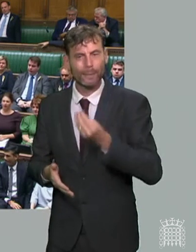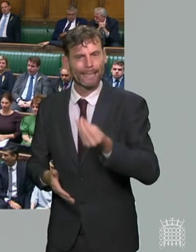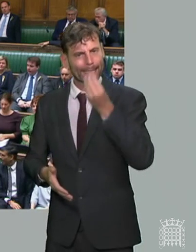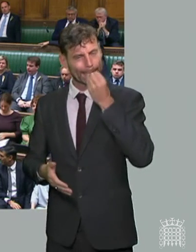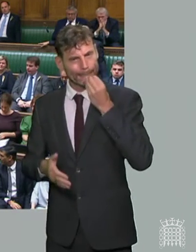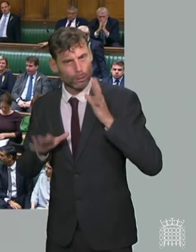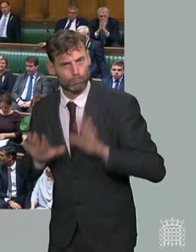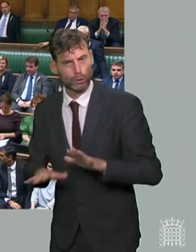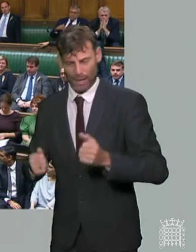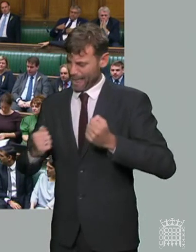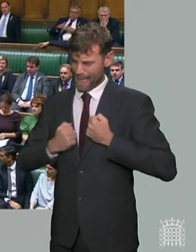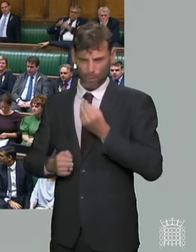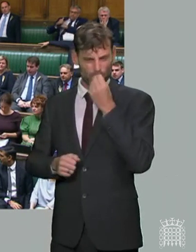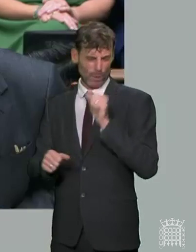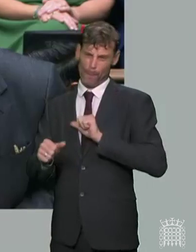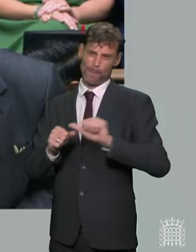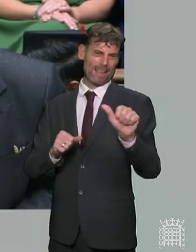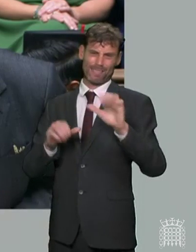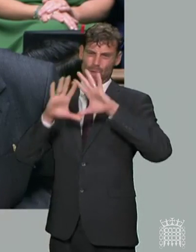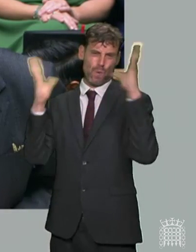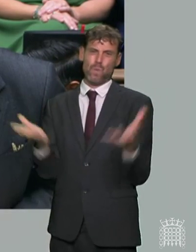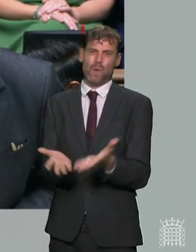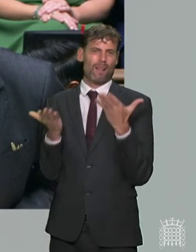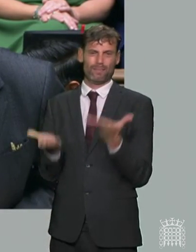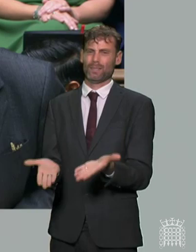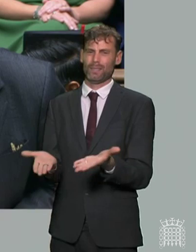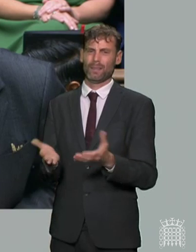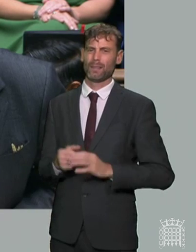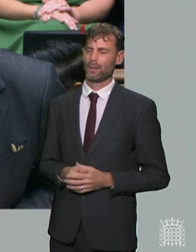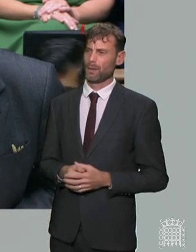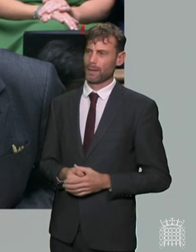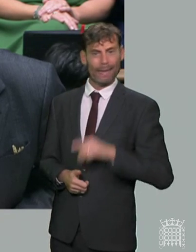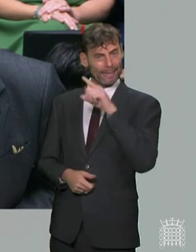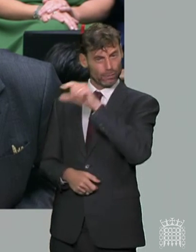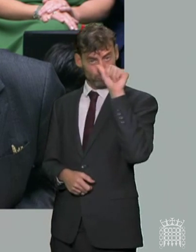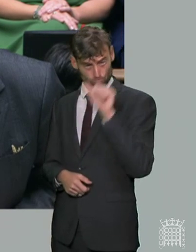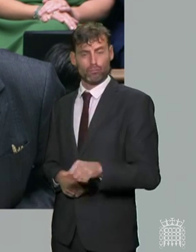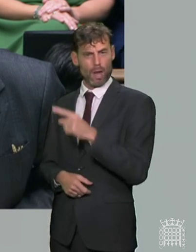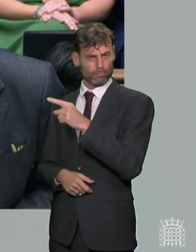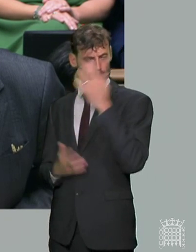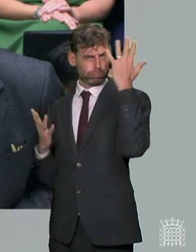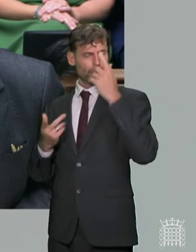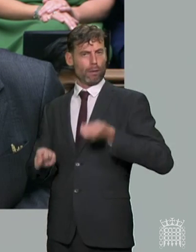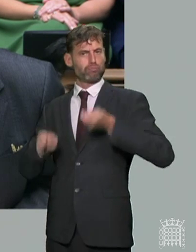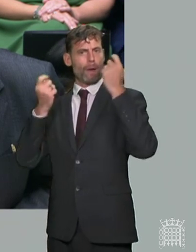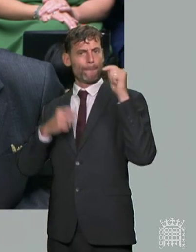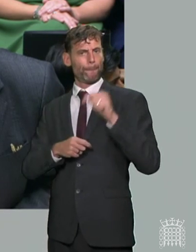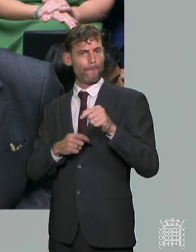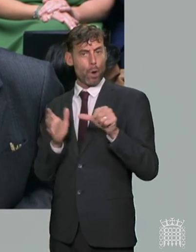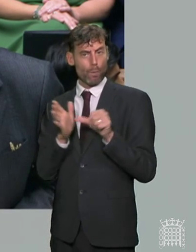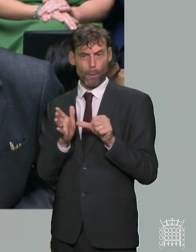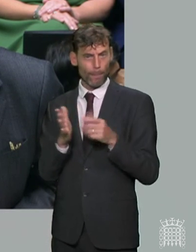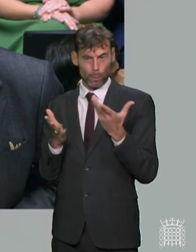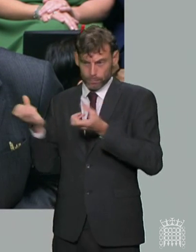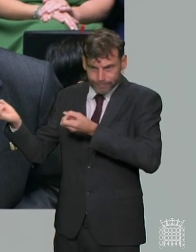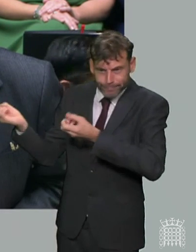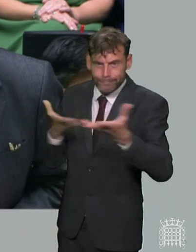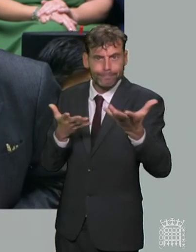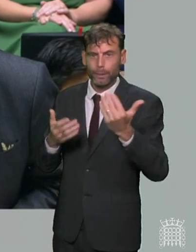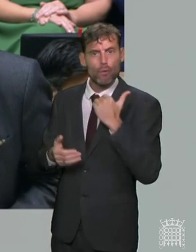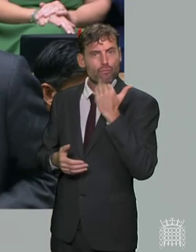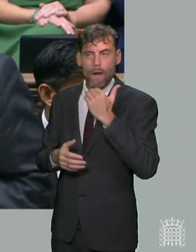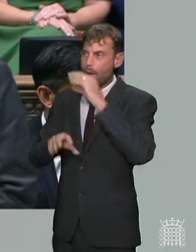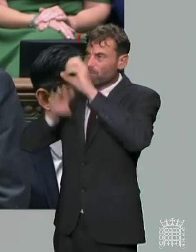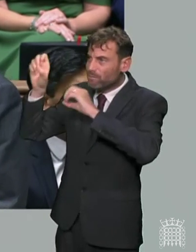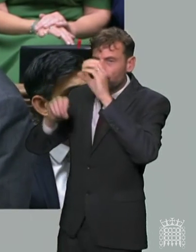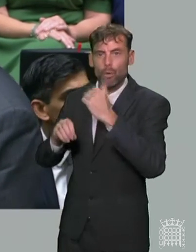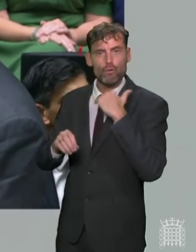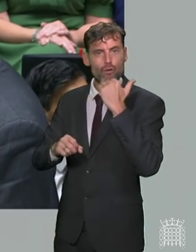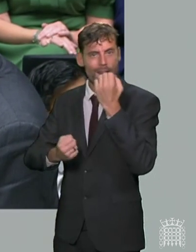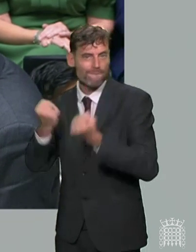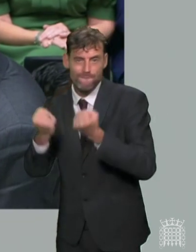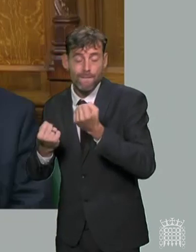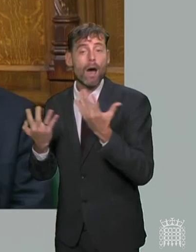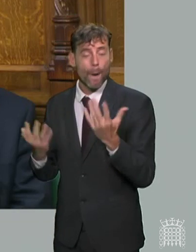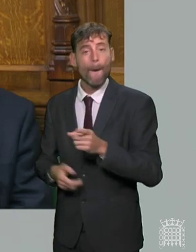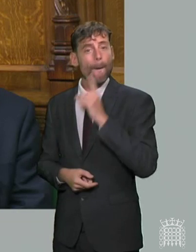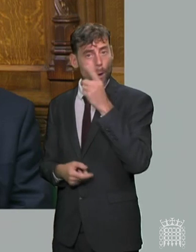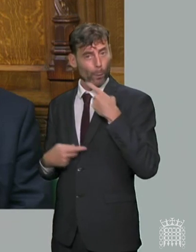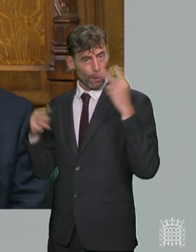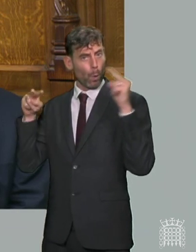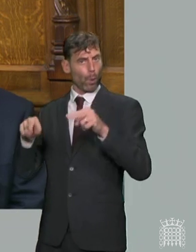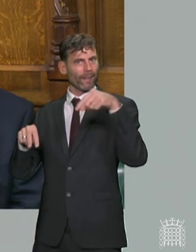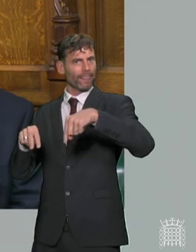Our food is the best in the world. He is also right to address the problems that we are currently seeing in the supply chain, but we are taking steps.